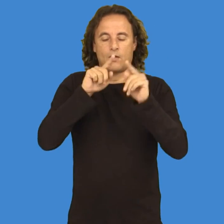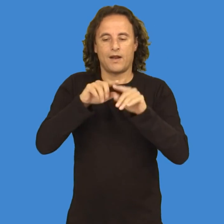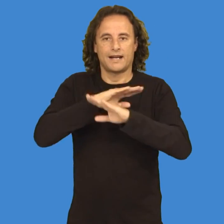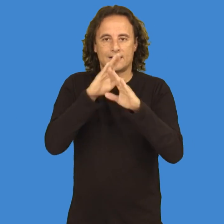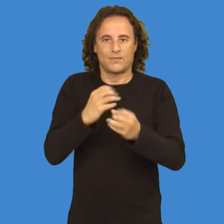resultado